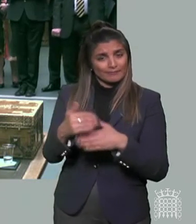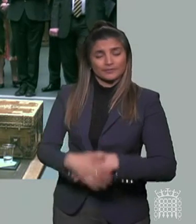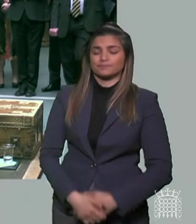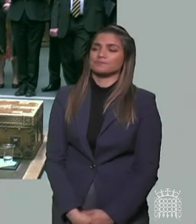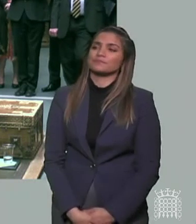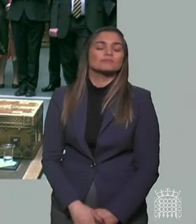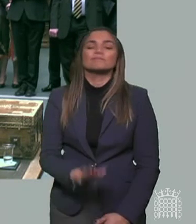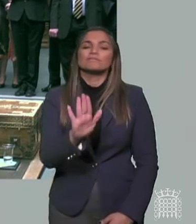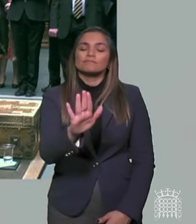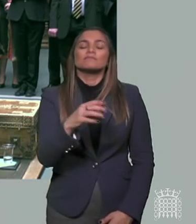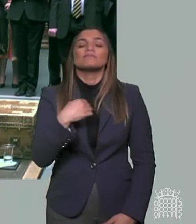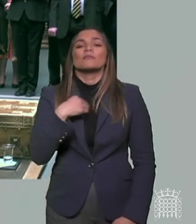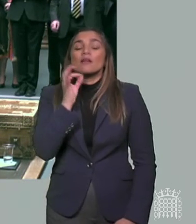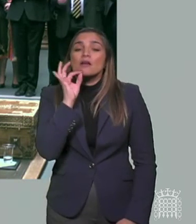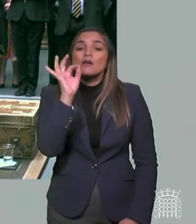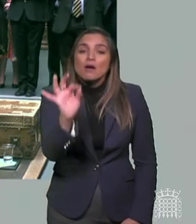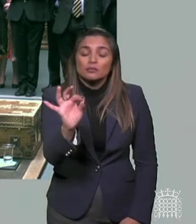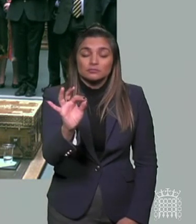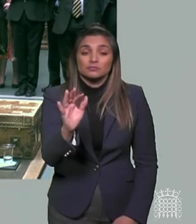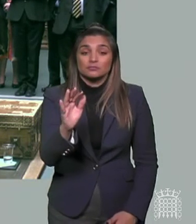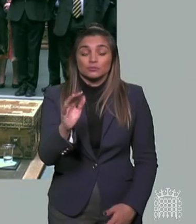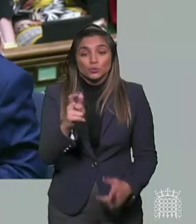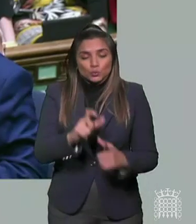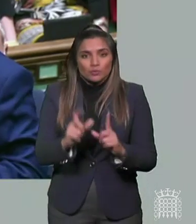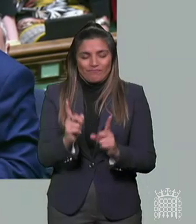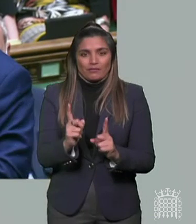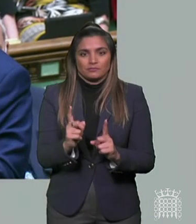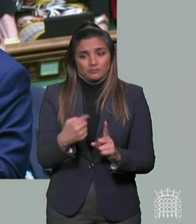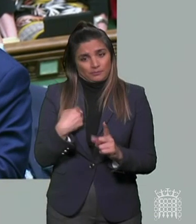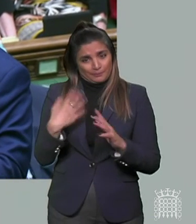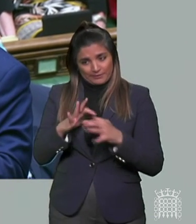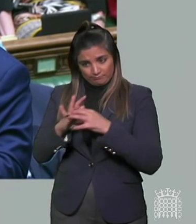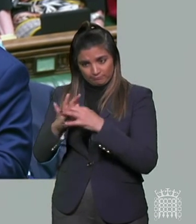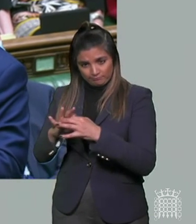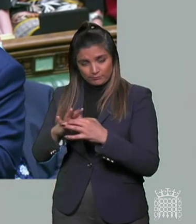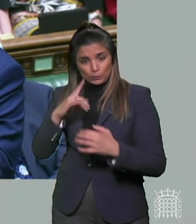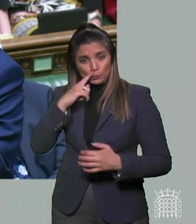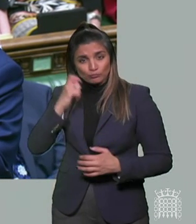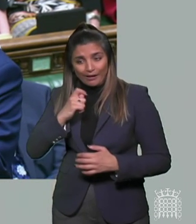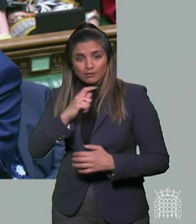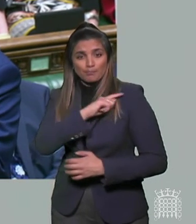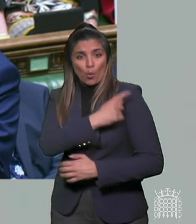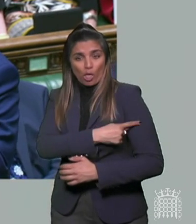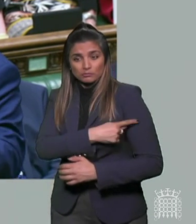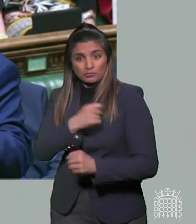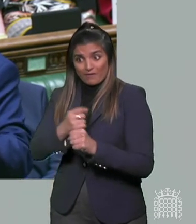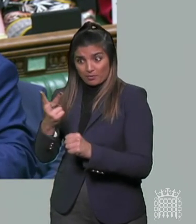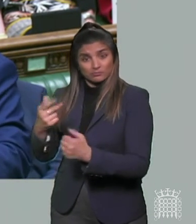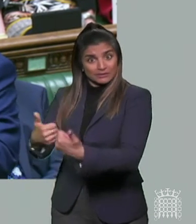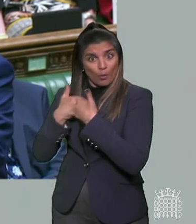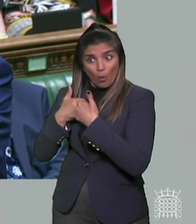I am asking the Government to do just exactly that, because we have been working with the Ukrainian and Polish authorities and we have their support.